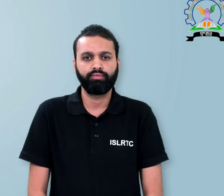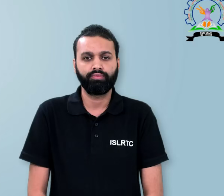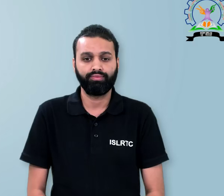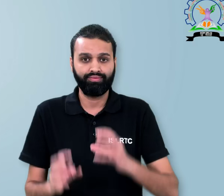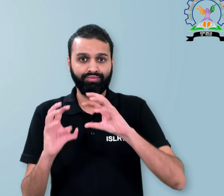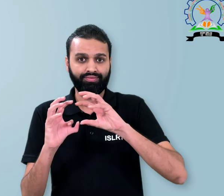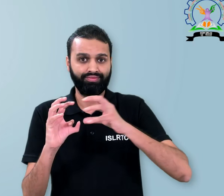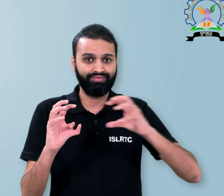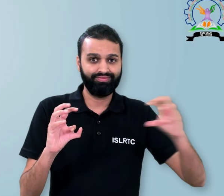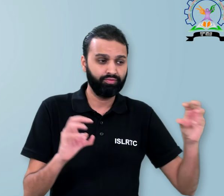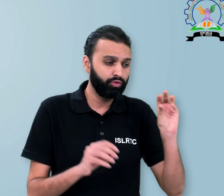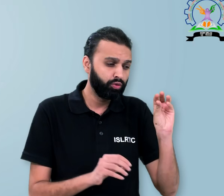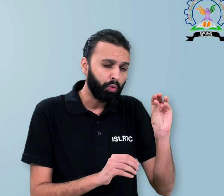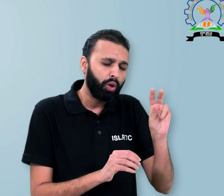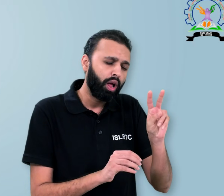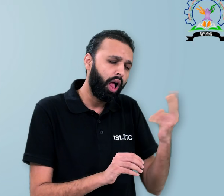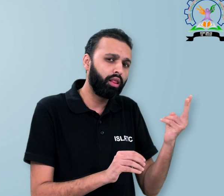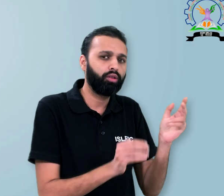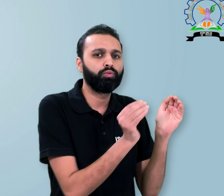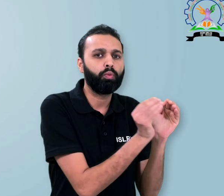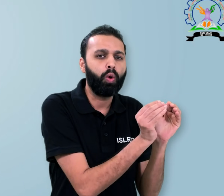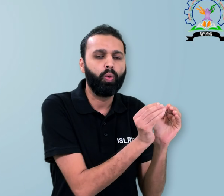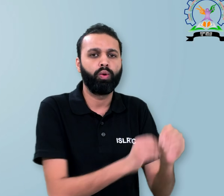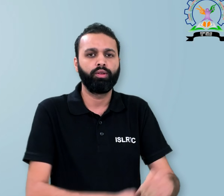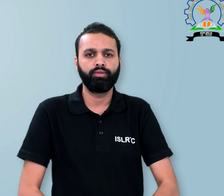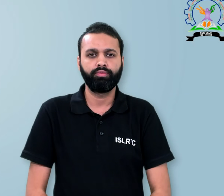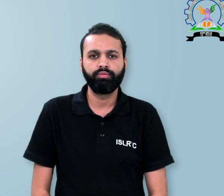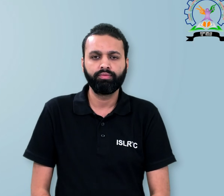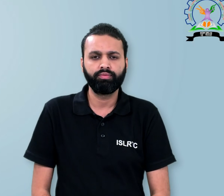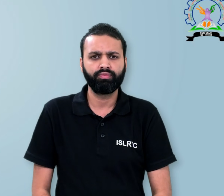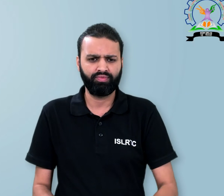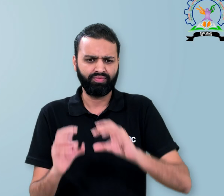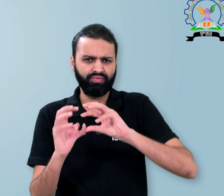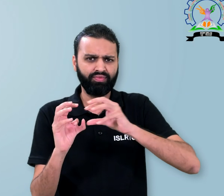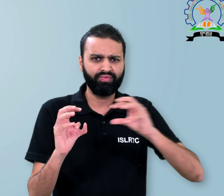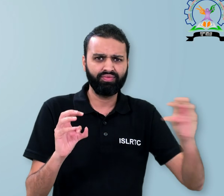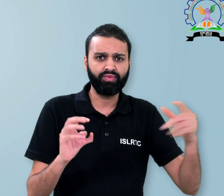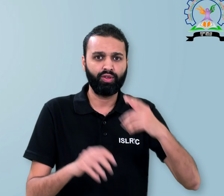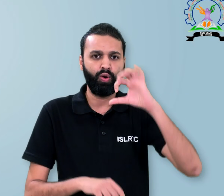Asteriod